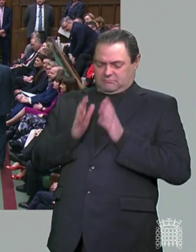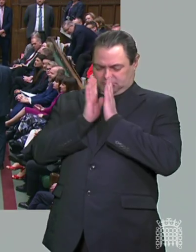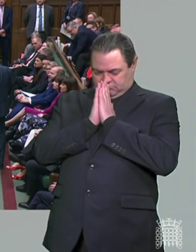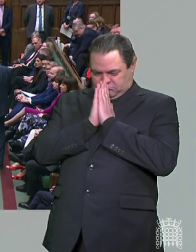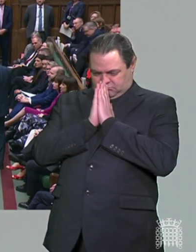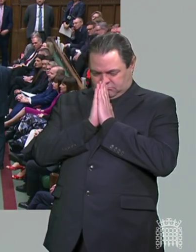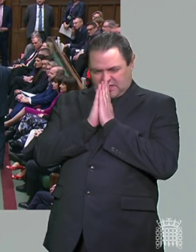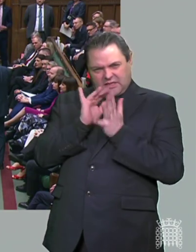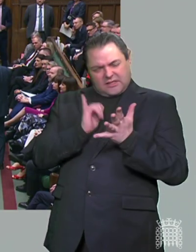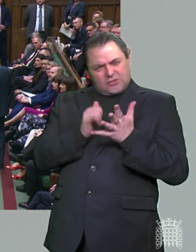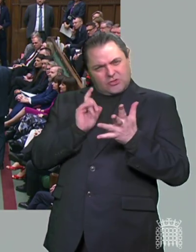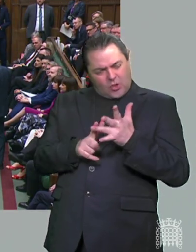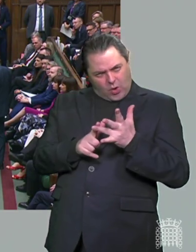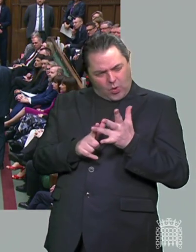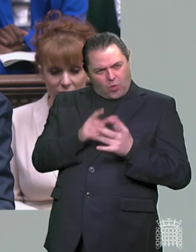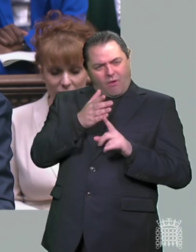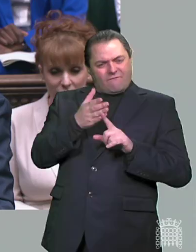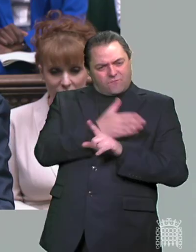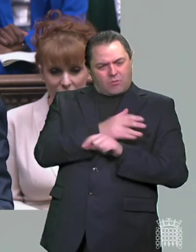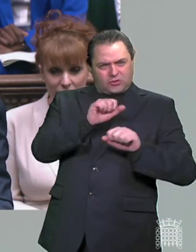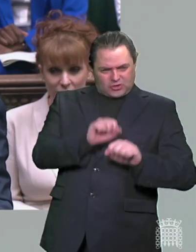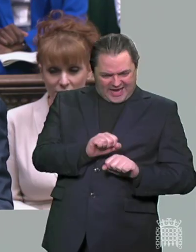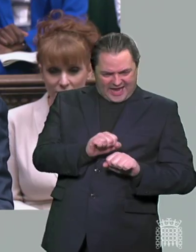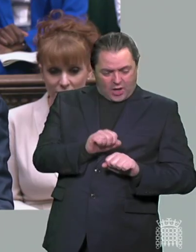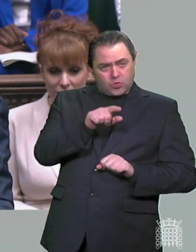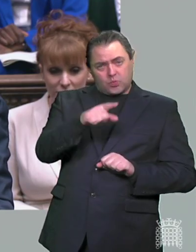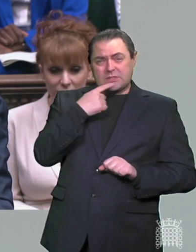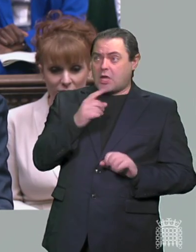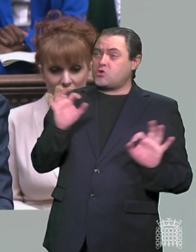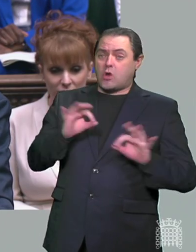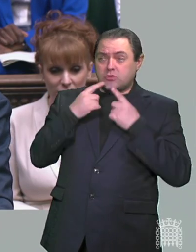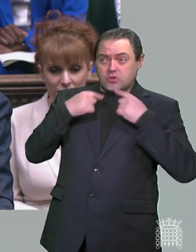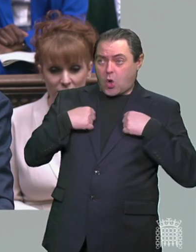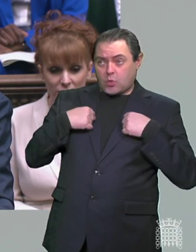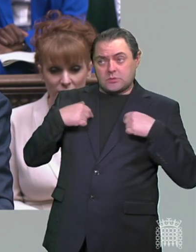So, in relation to his former chair, the Prime Minister’s defence is, “Nobody told me.